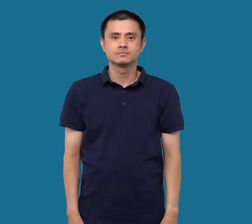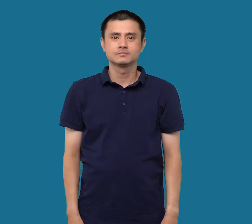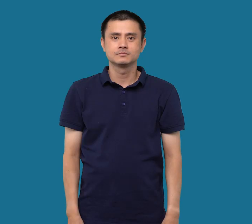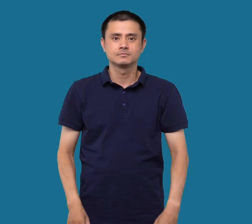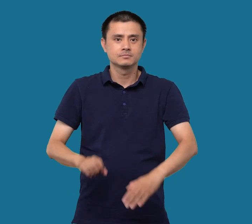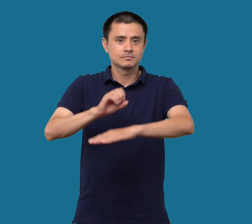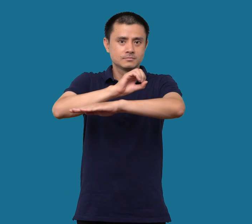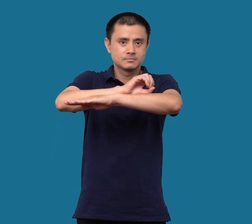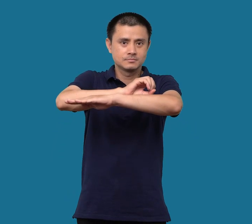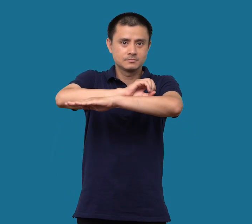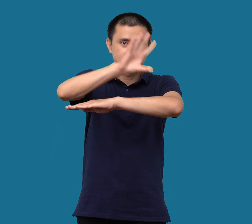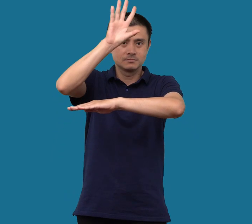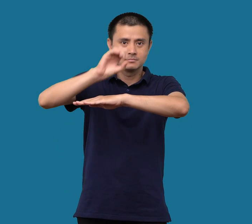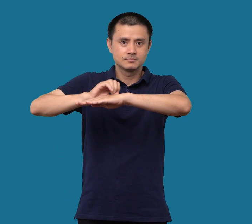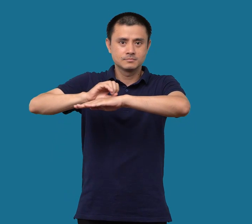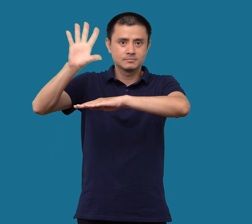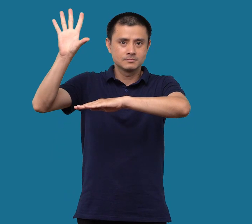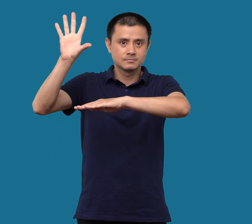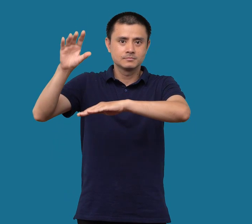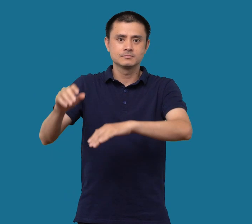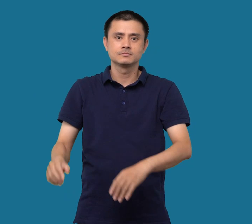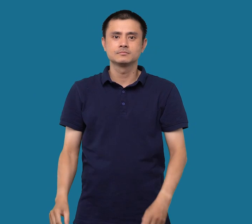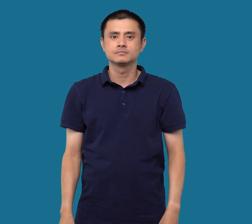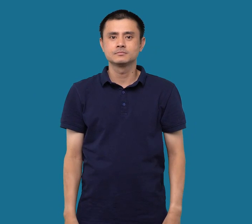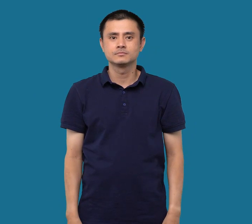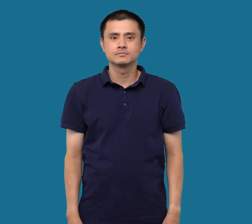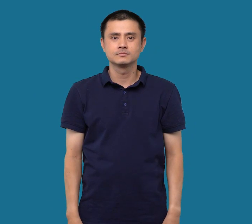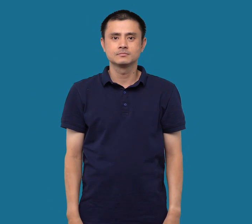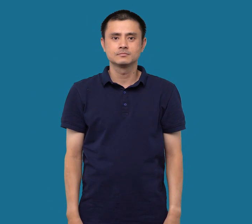giao thừa